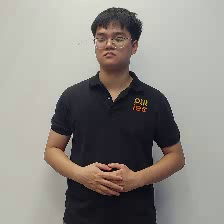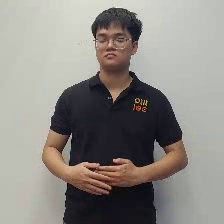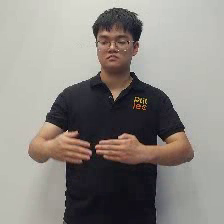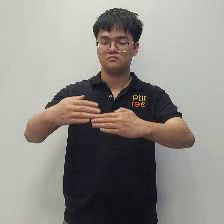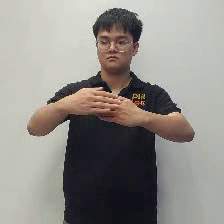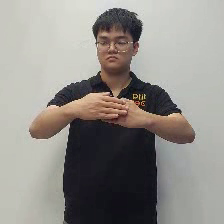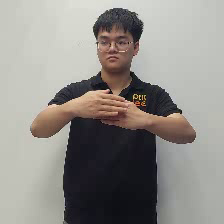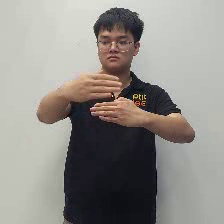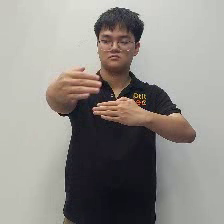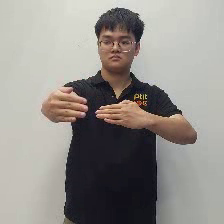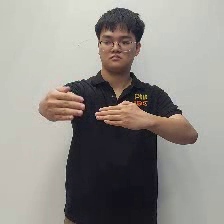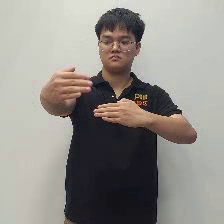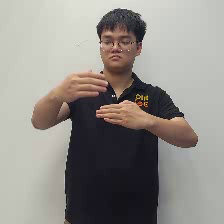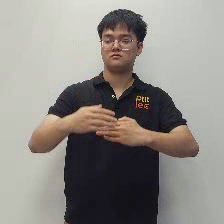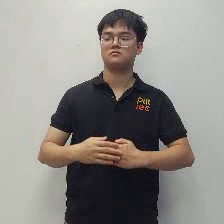Xa